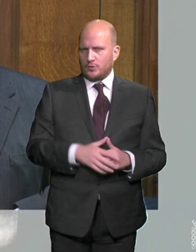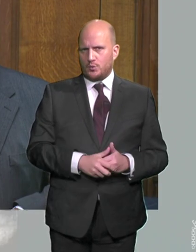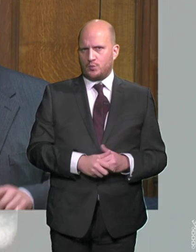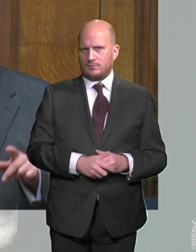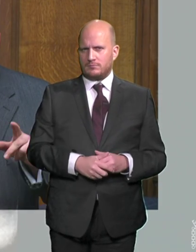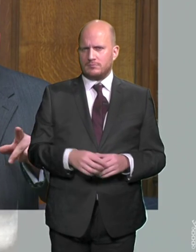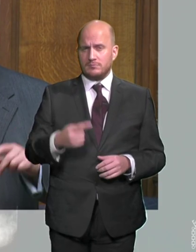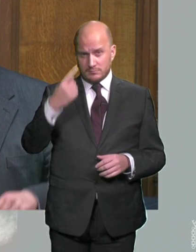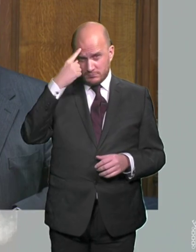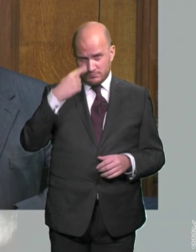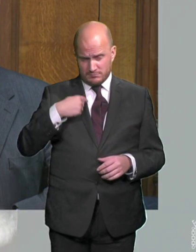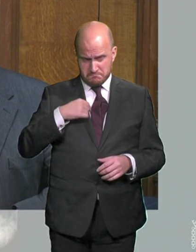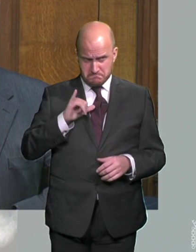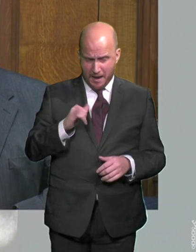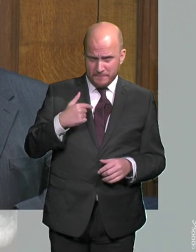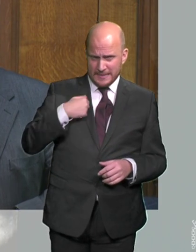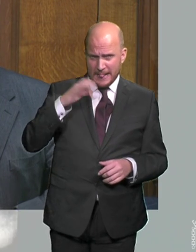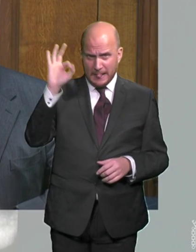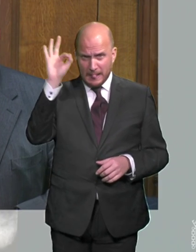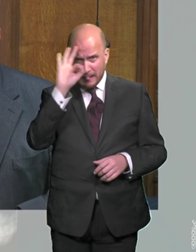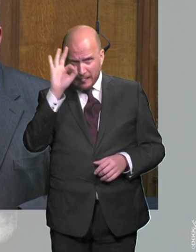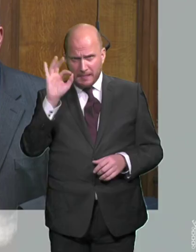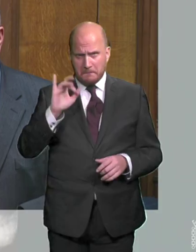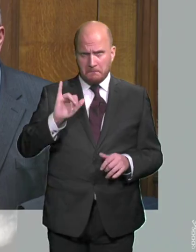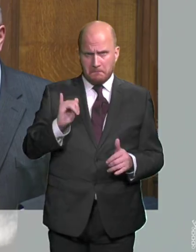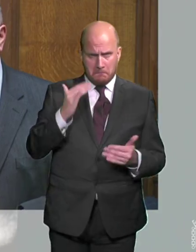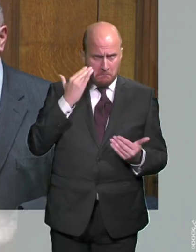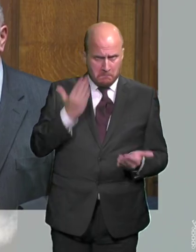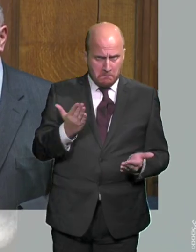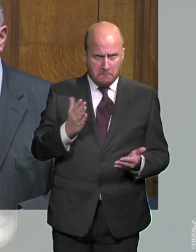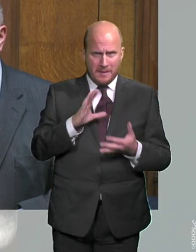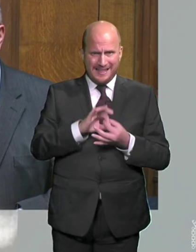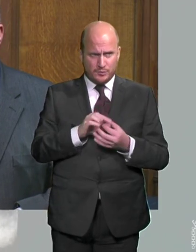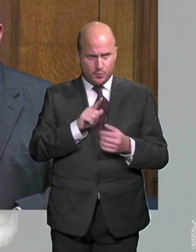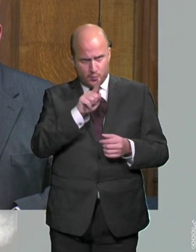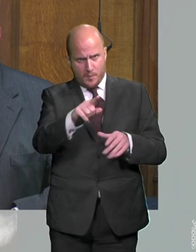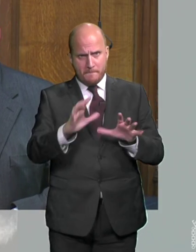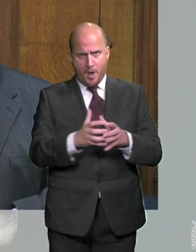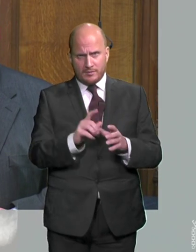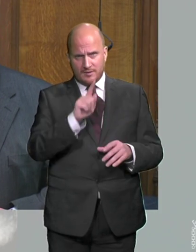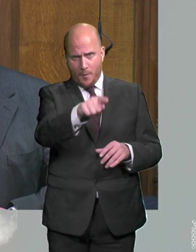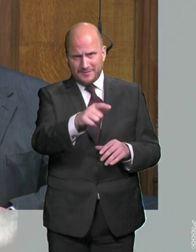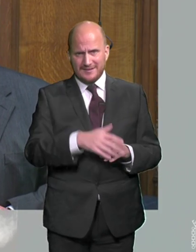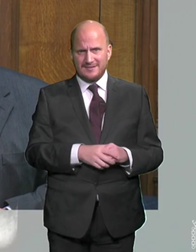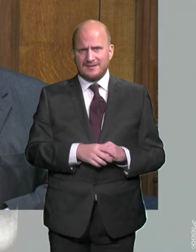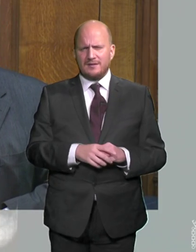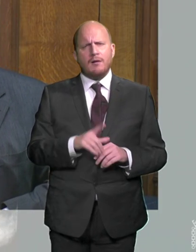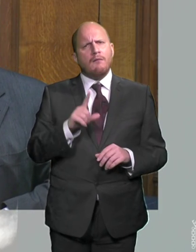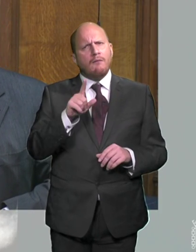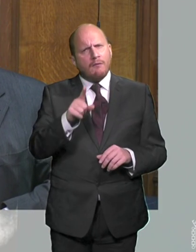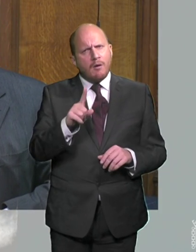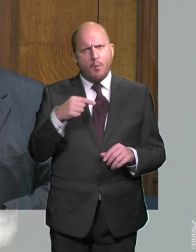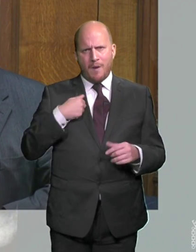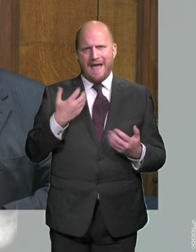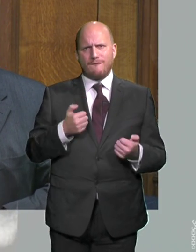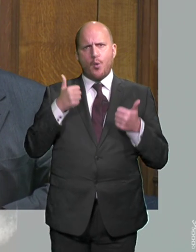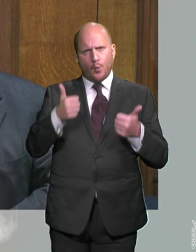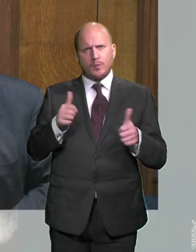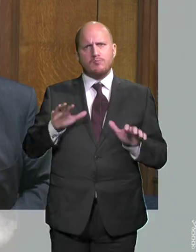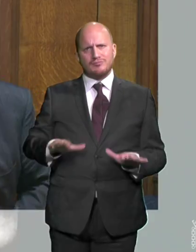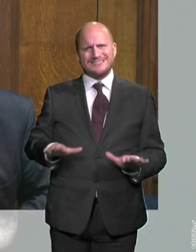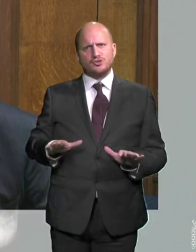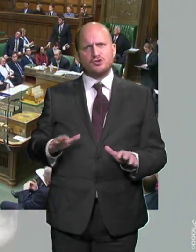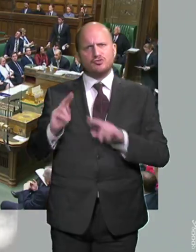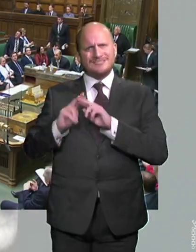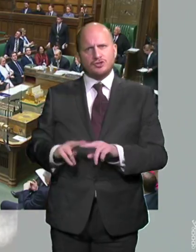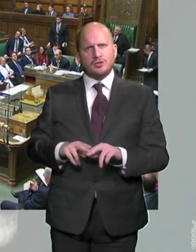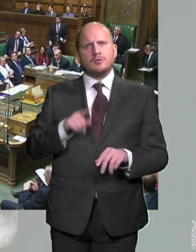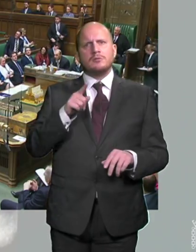However, in response to some of the points raised by Opposition Members, am I naive to still believe in that good British tradition that one is innocent until proven guilty?